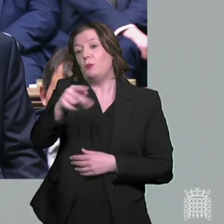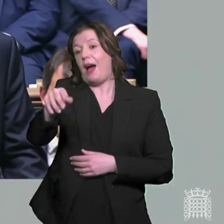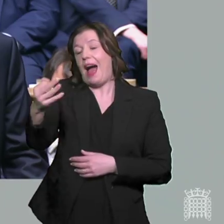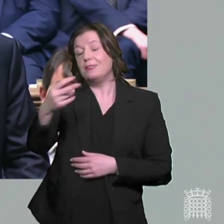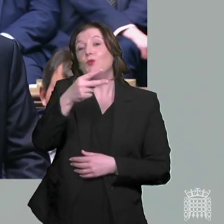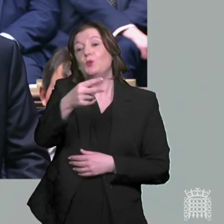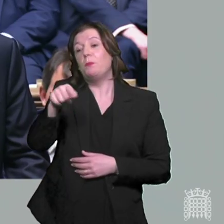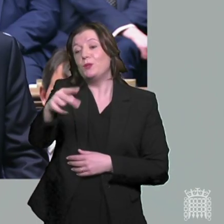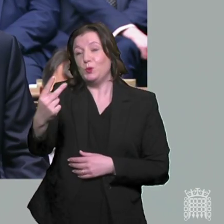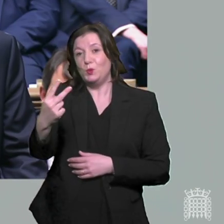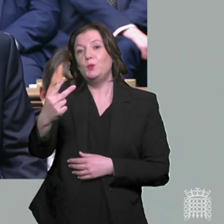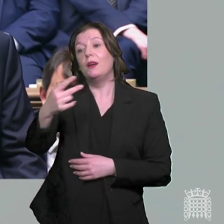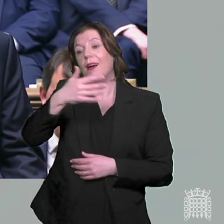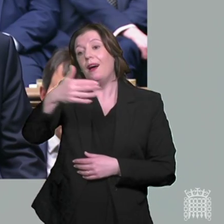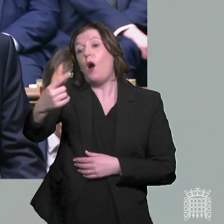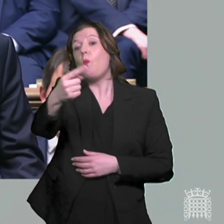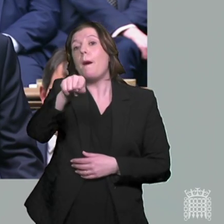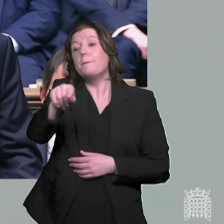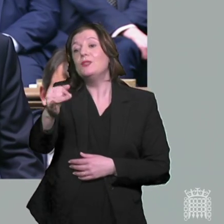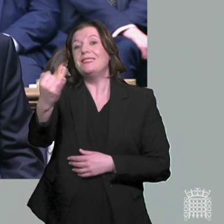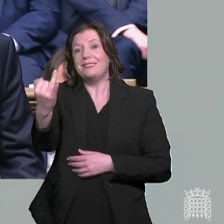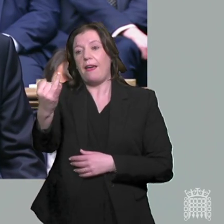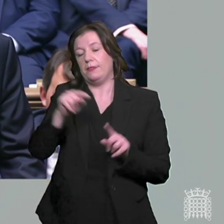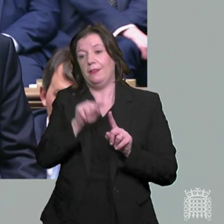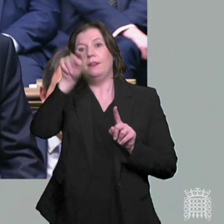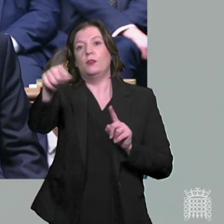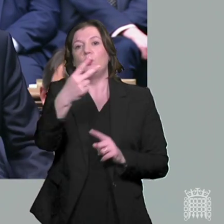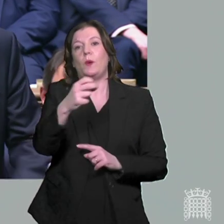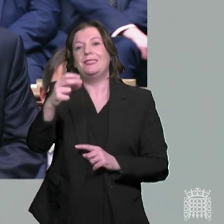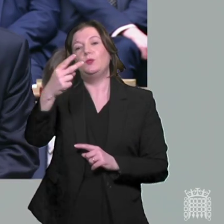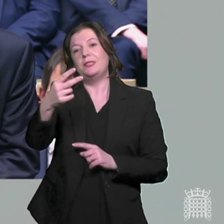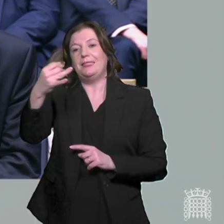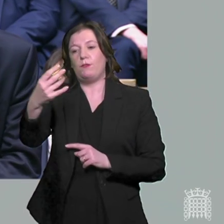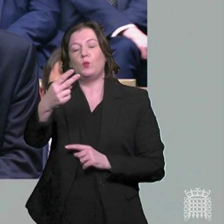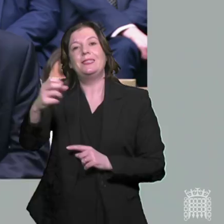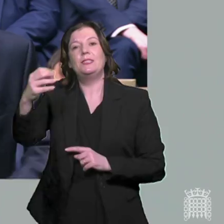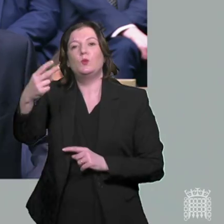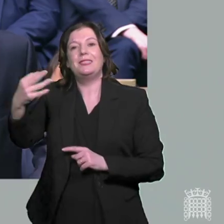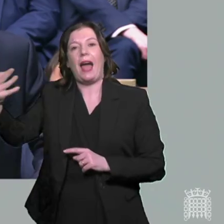8%, to 2.2% and 1.7% in ’27-28.